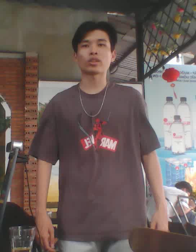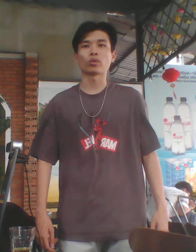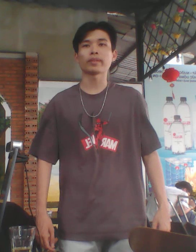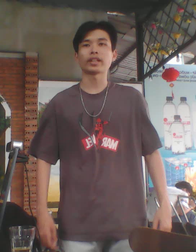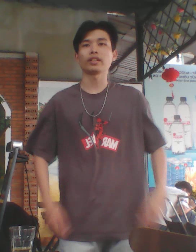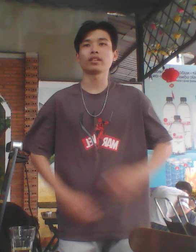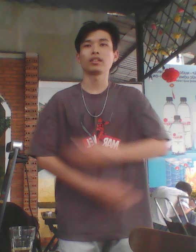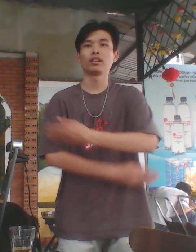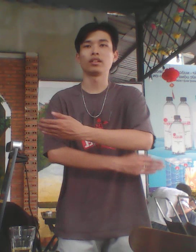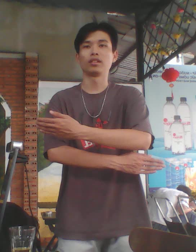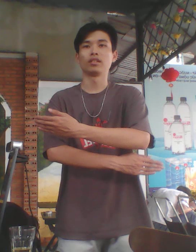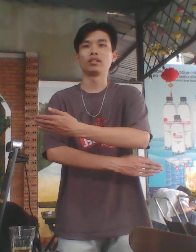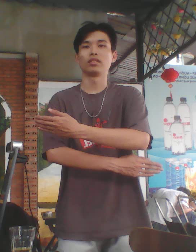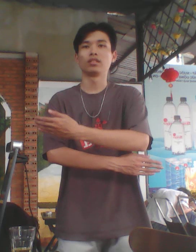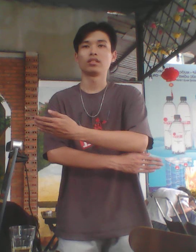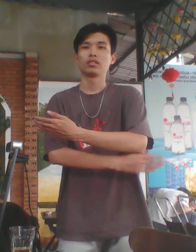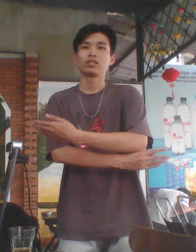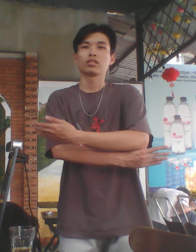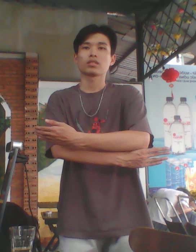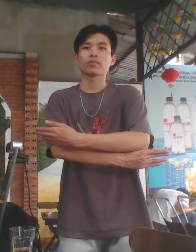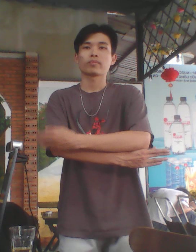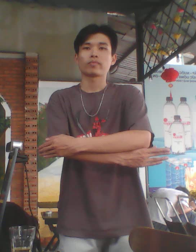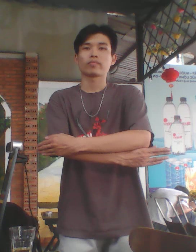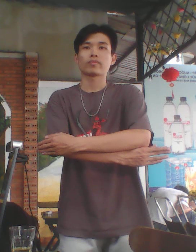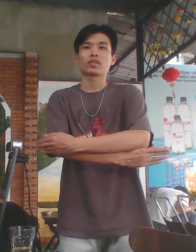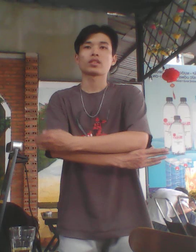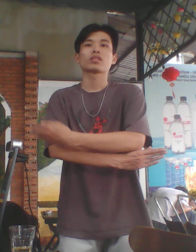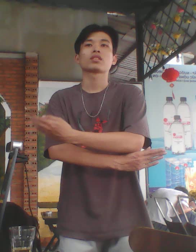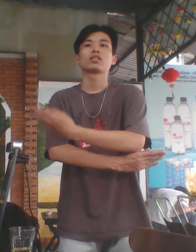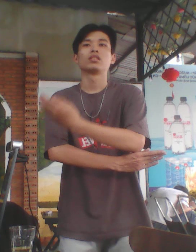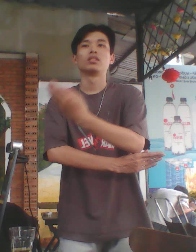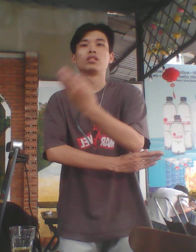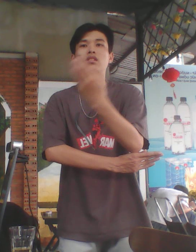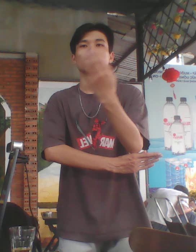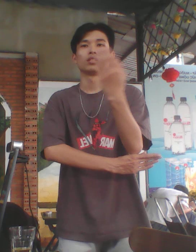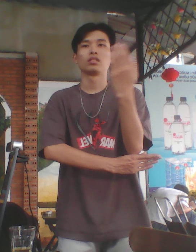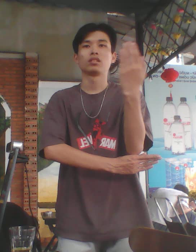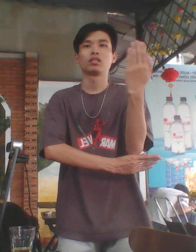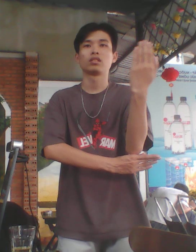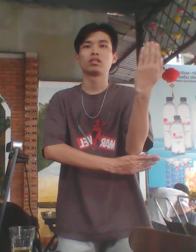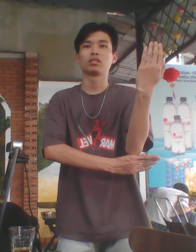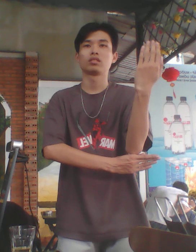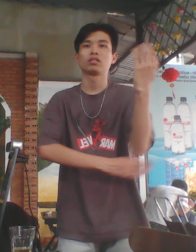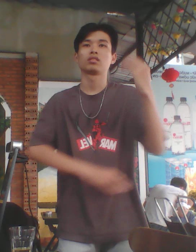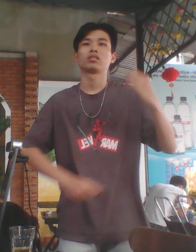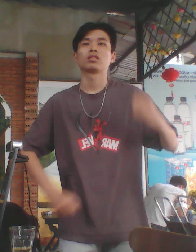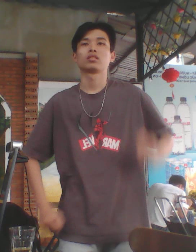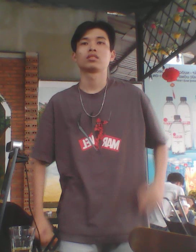buổi sáng